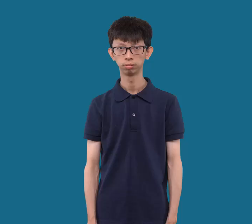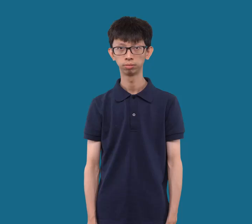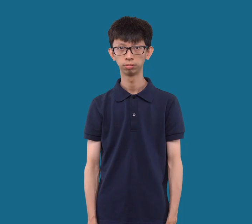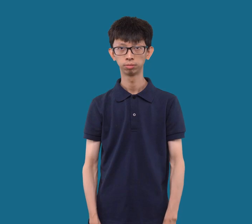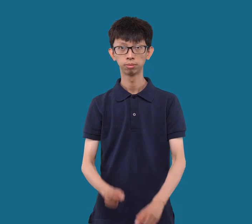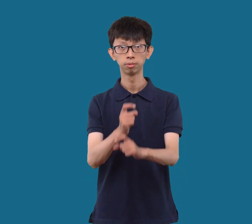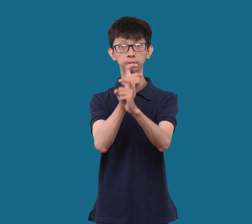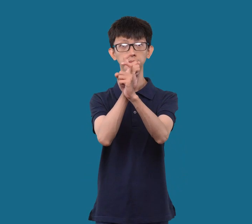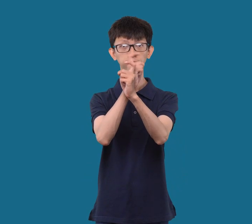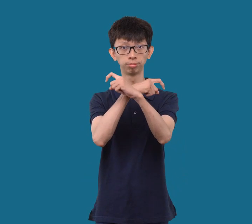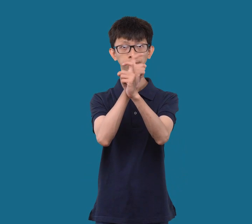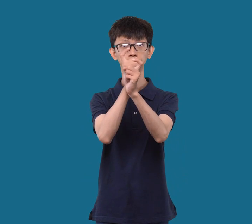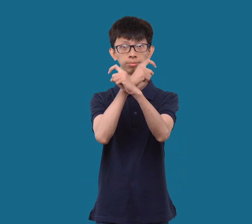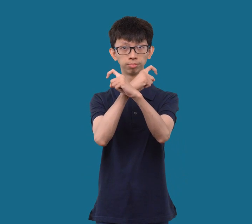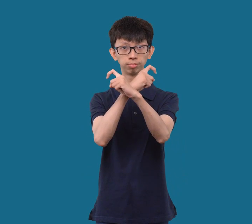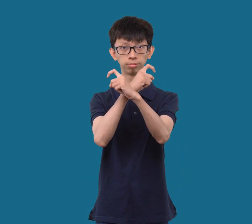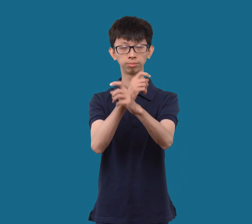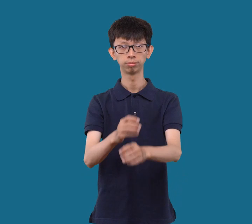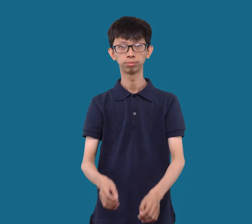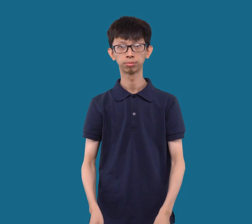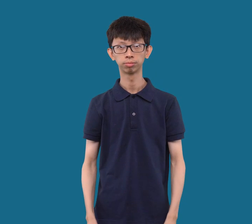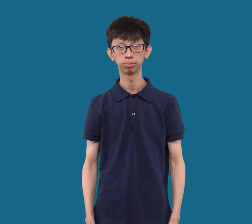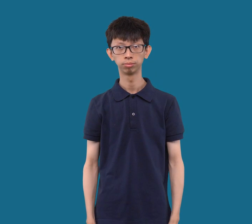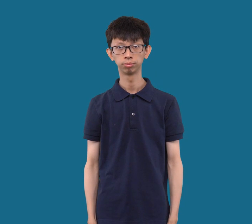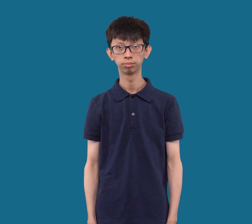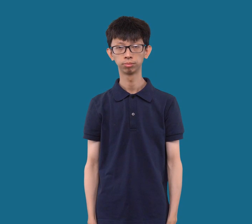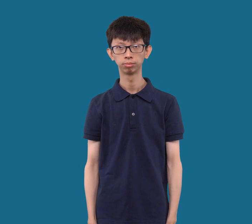đặc điểm